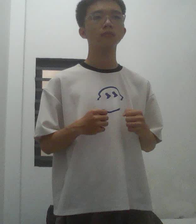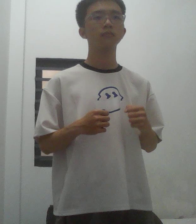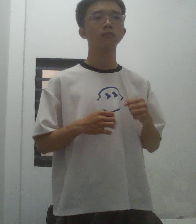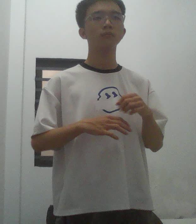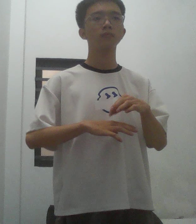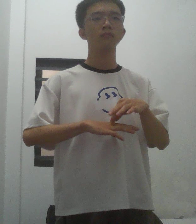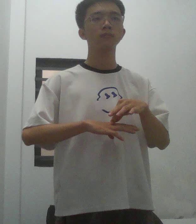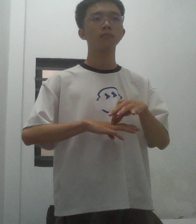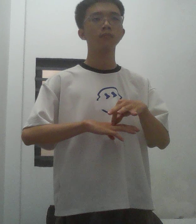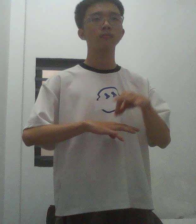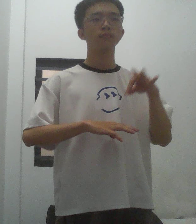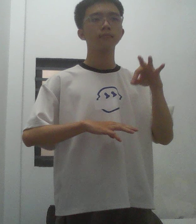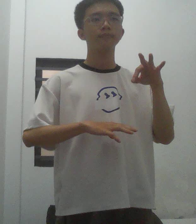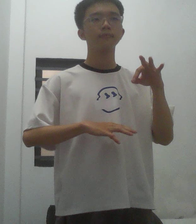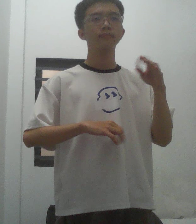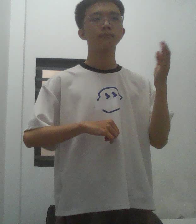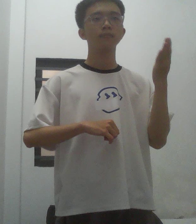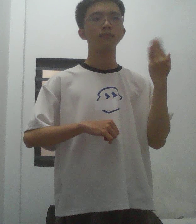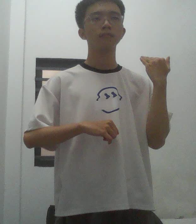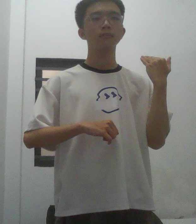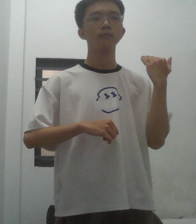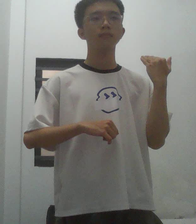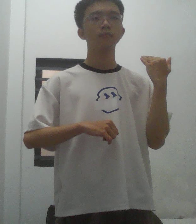tuan truoc